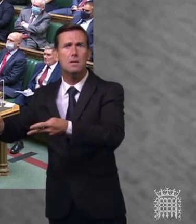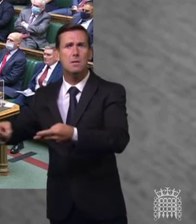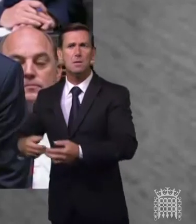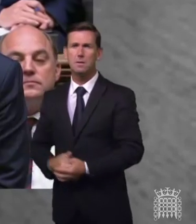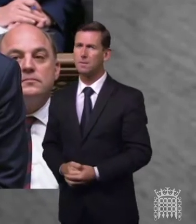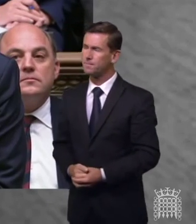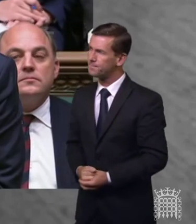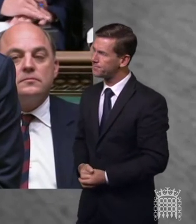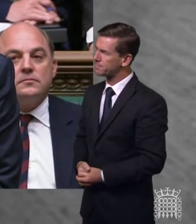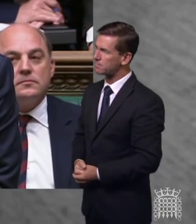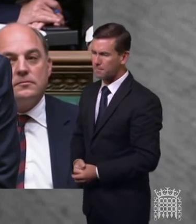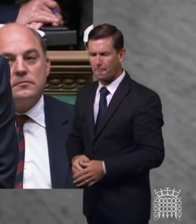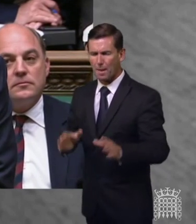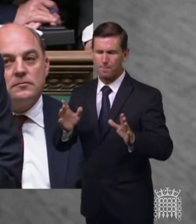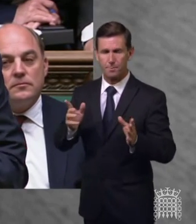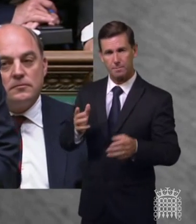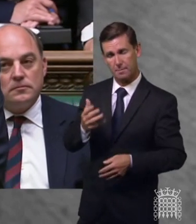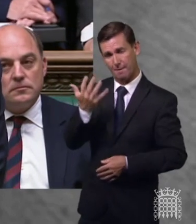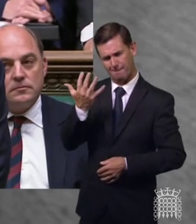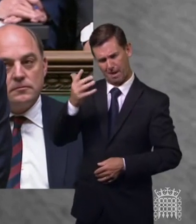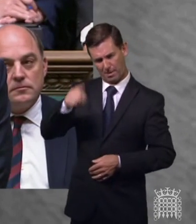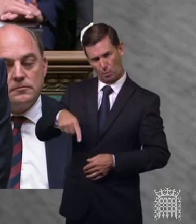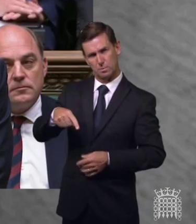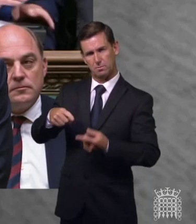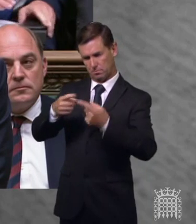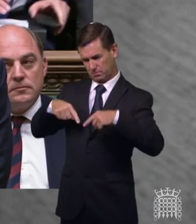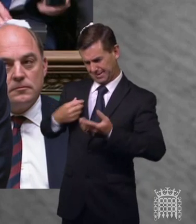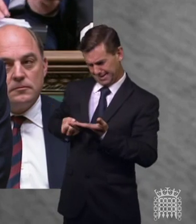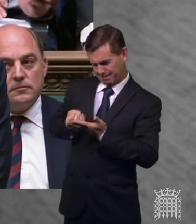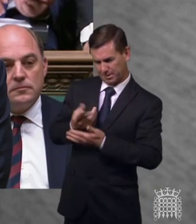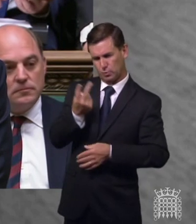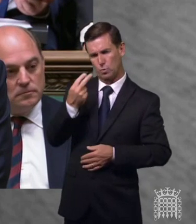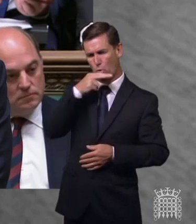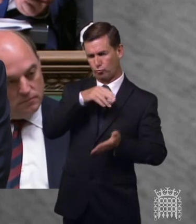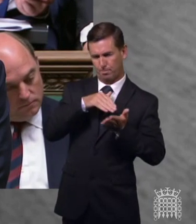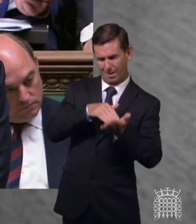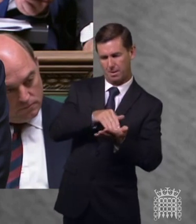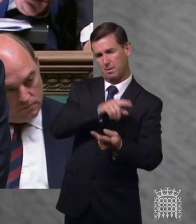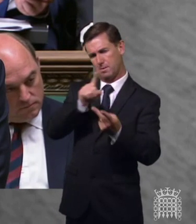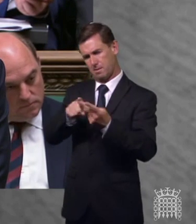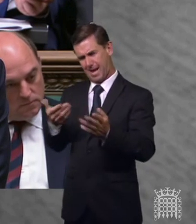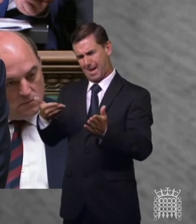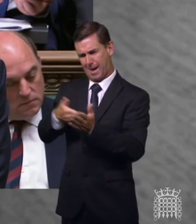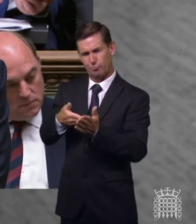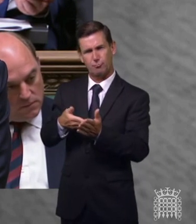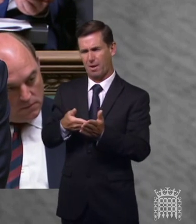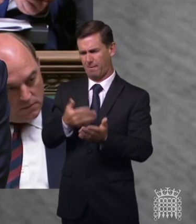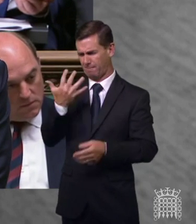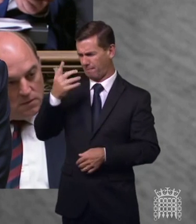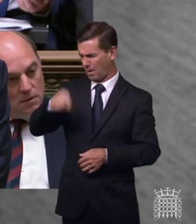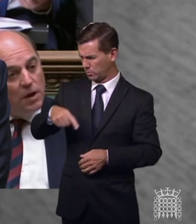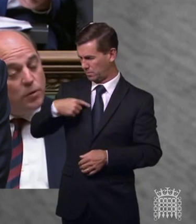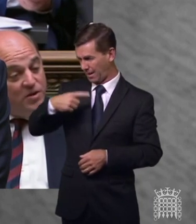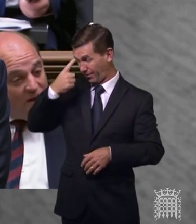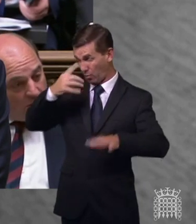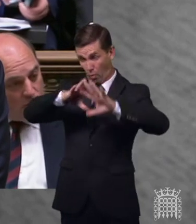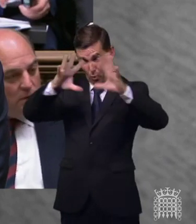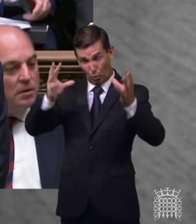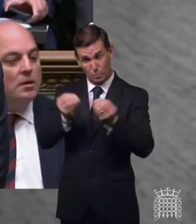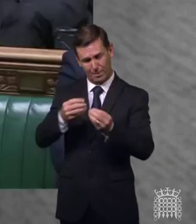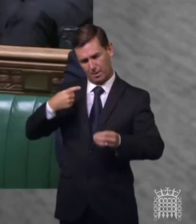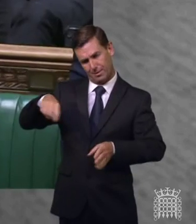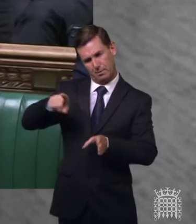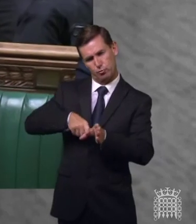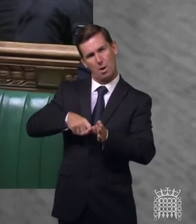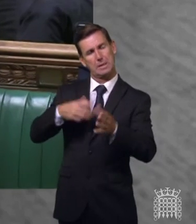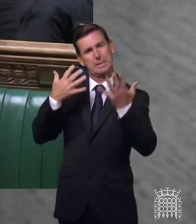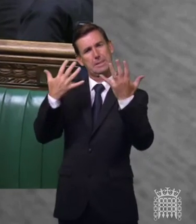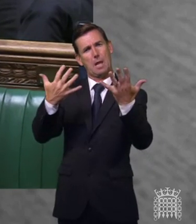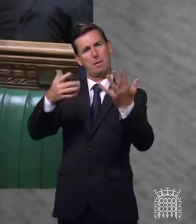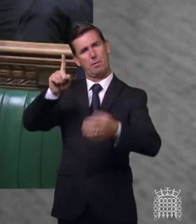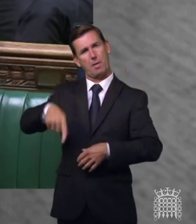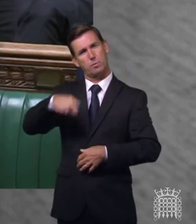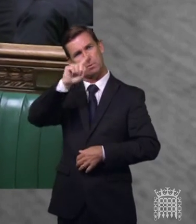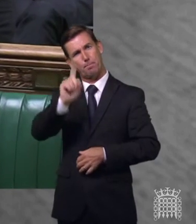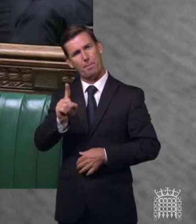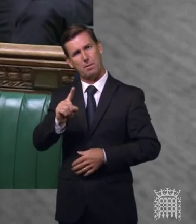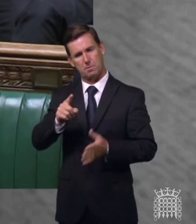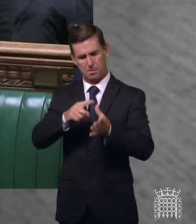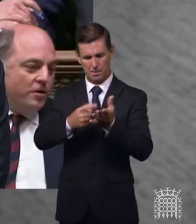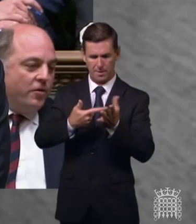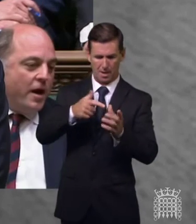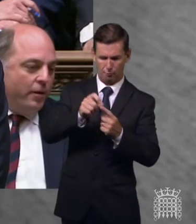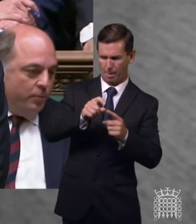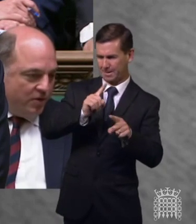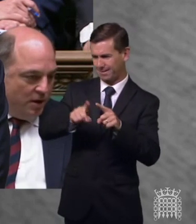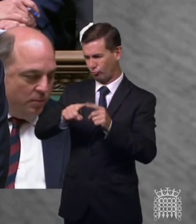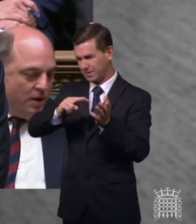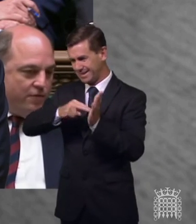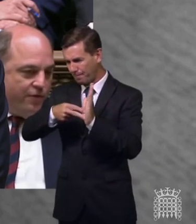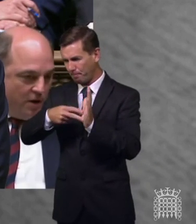That is the 5,000 on whom—we are spending £200 million to bring a further 5,000 on top; I think it will be 10,000 altogether that we bring in under the ARAP and other programmes.